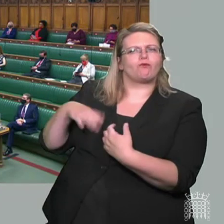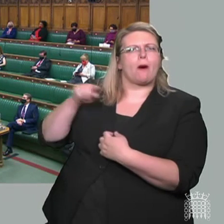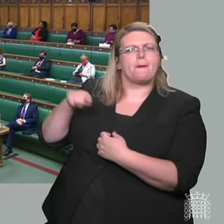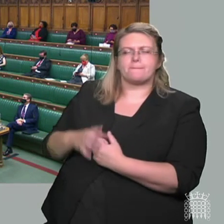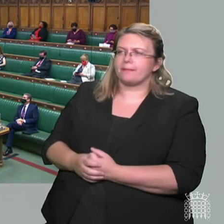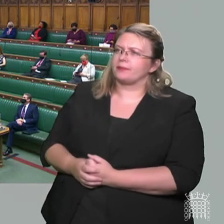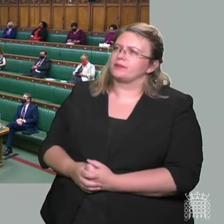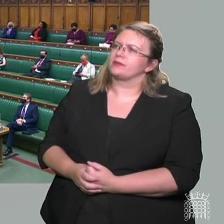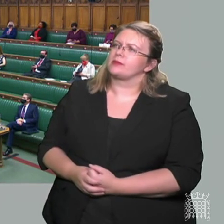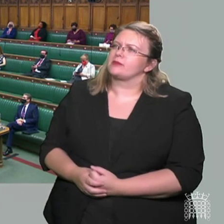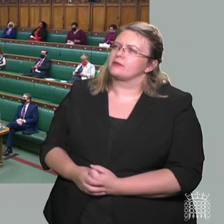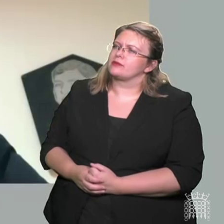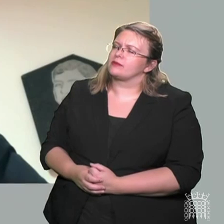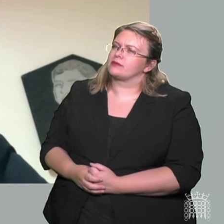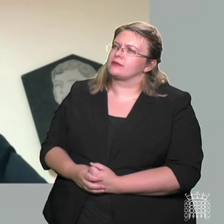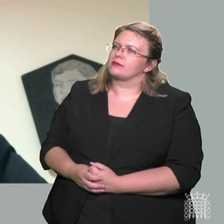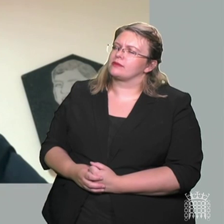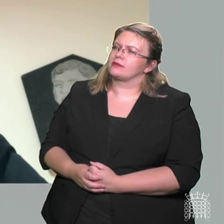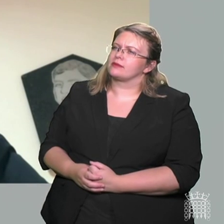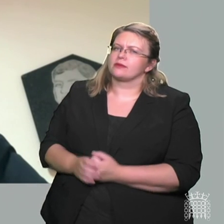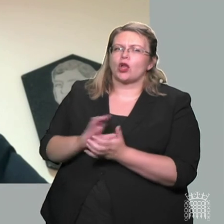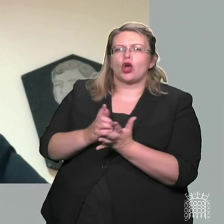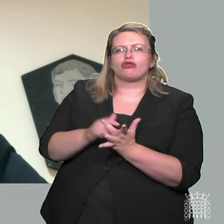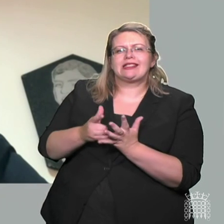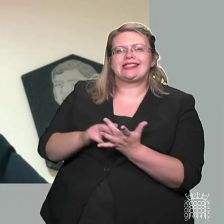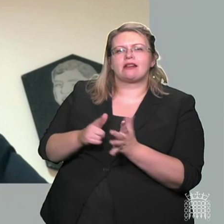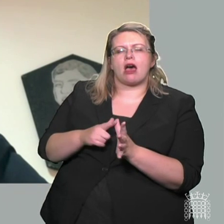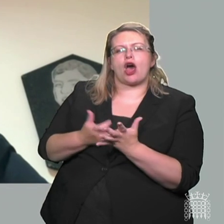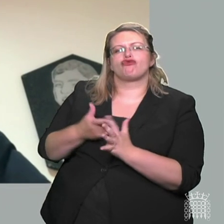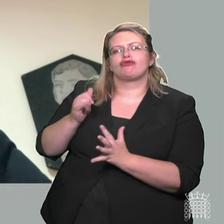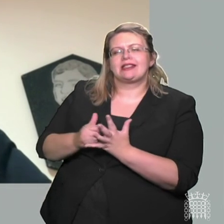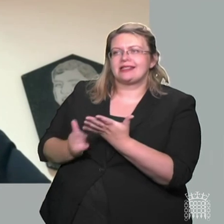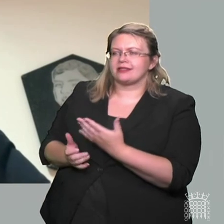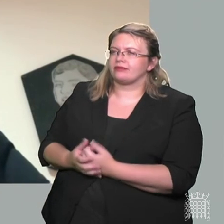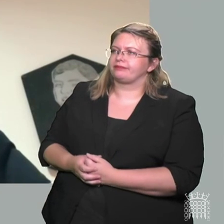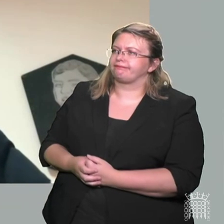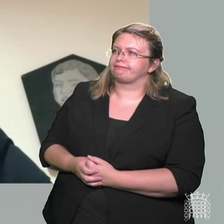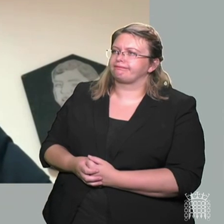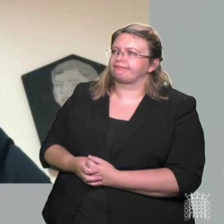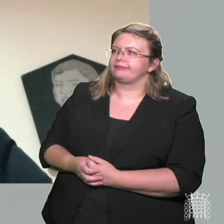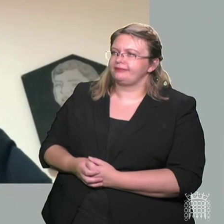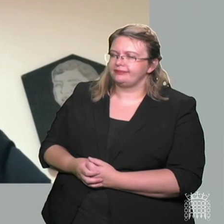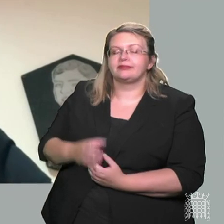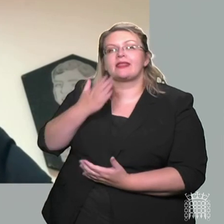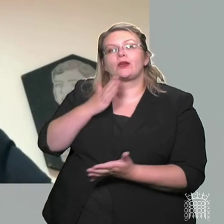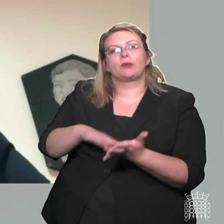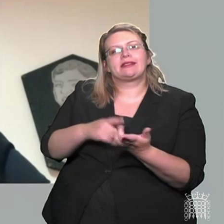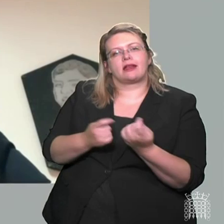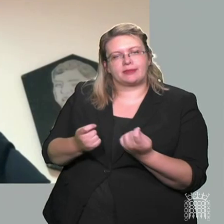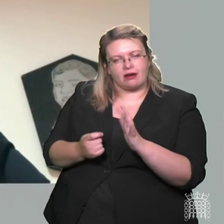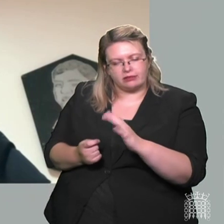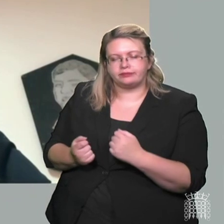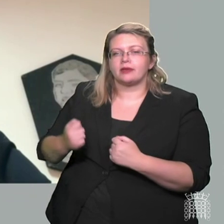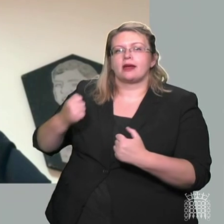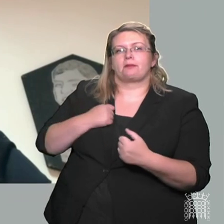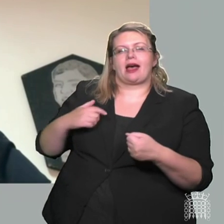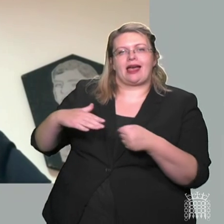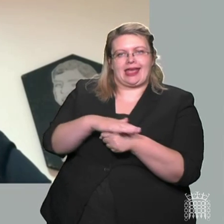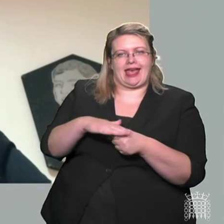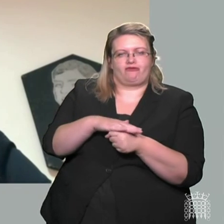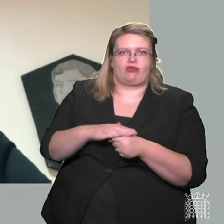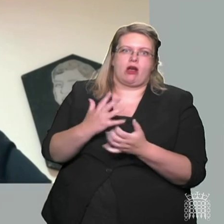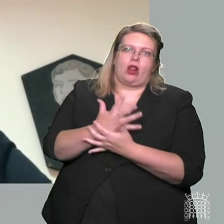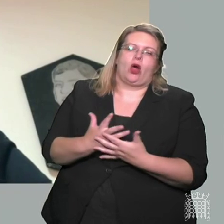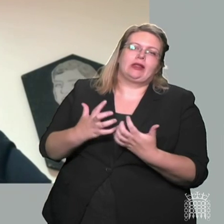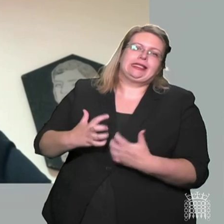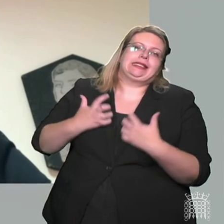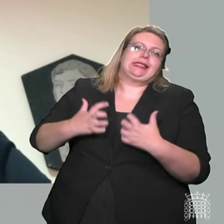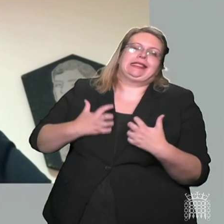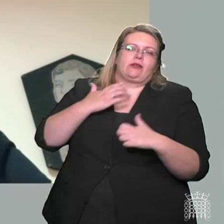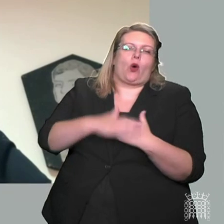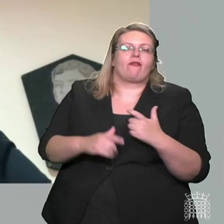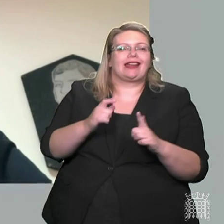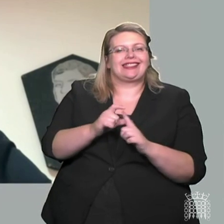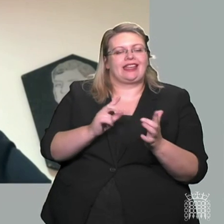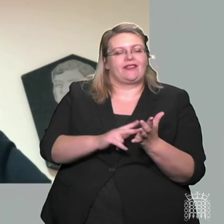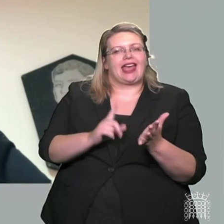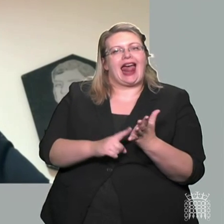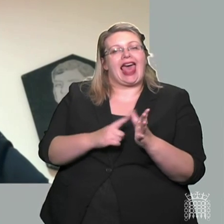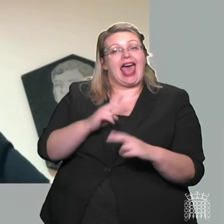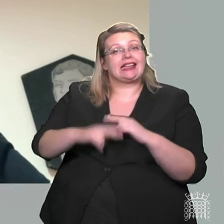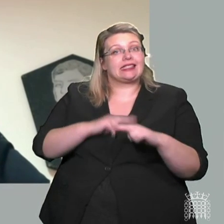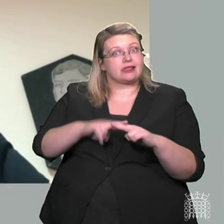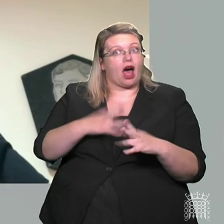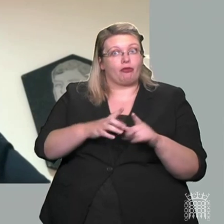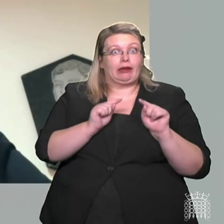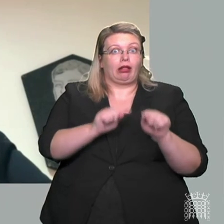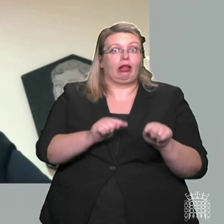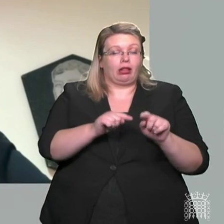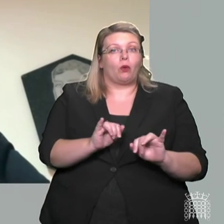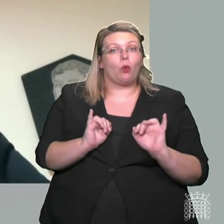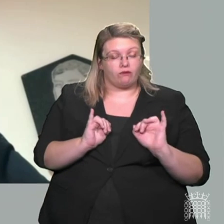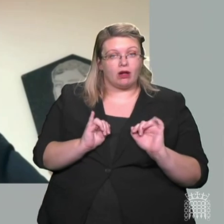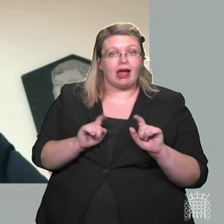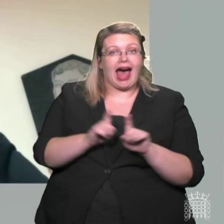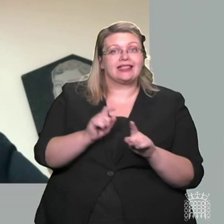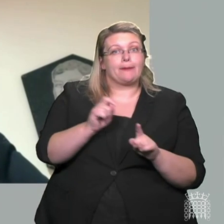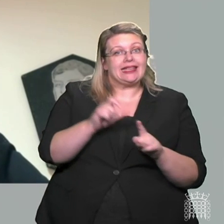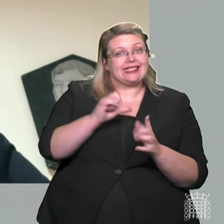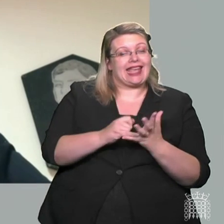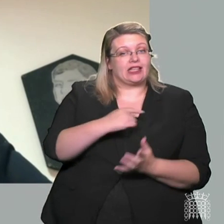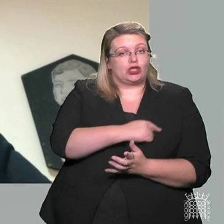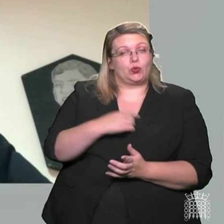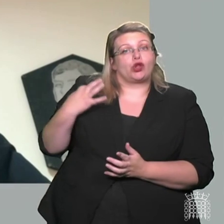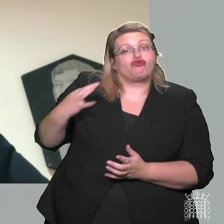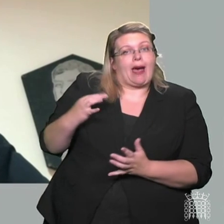Many of my constituents have been angered by the treatment of Driver and Vehicle Licensing Agency staff and the disgraceful harassment of Public and Commercial Services Union rep Sarah Evans.